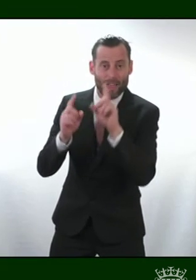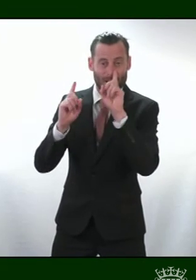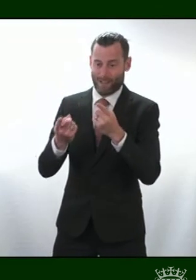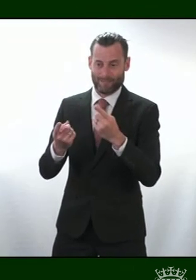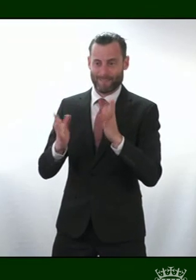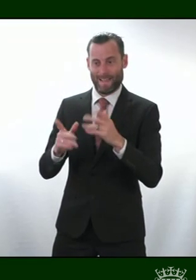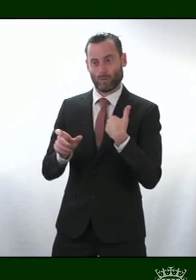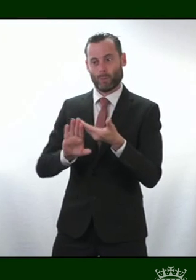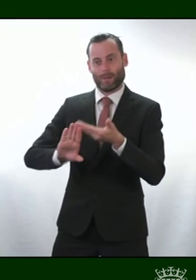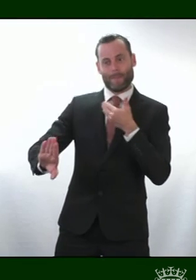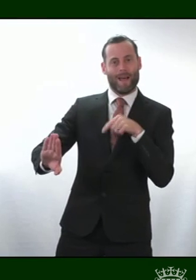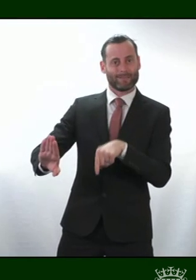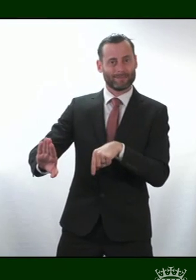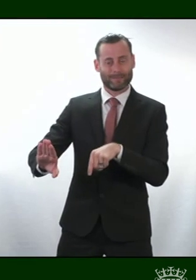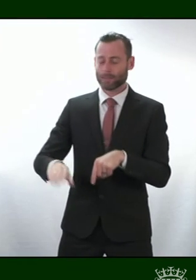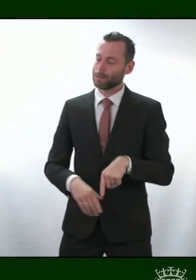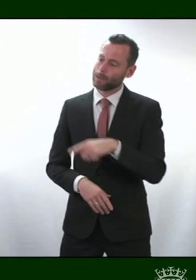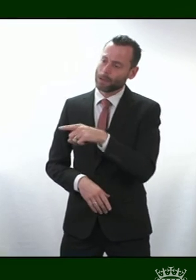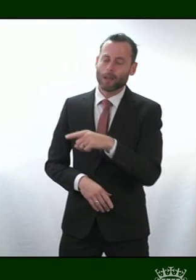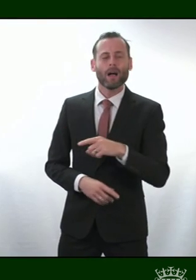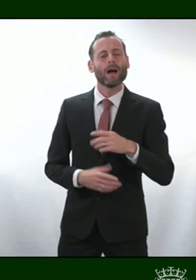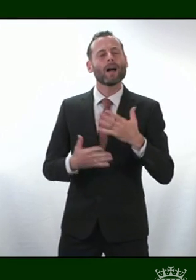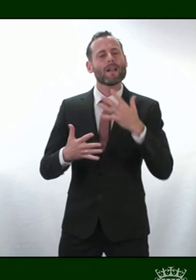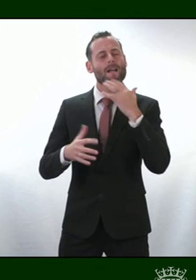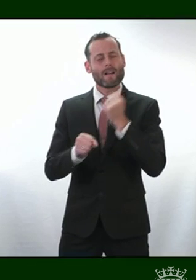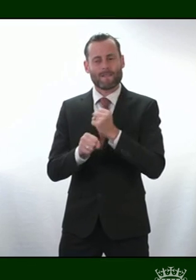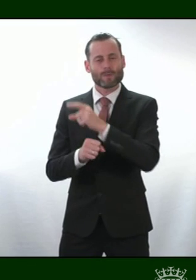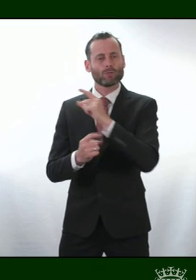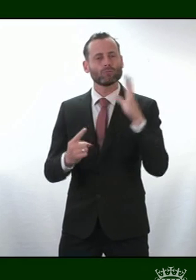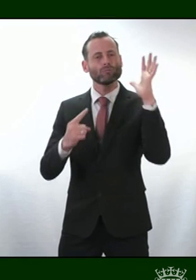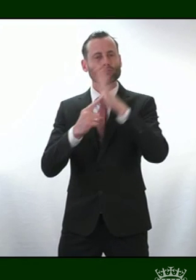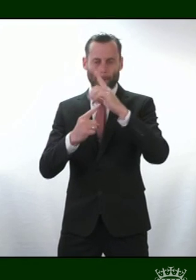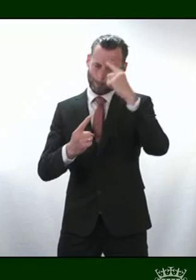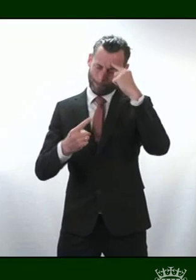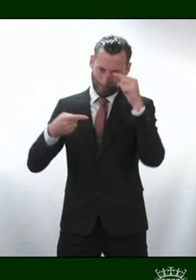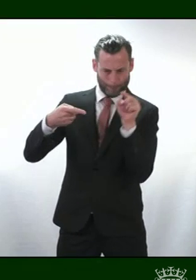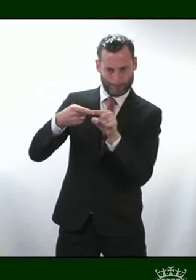And what was the top priority for the covid war Cabinet this weekend?